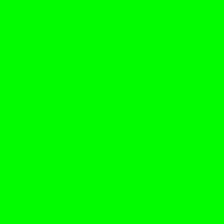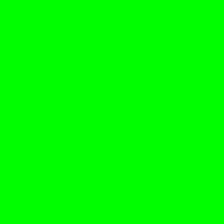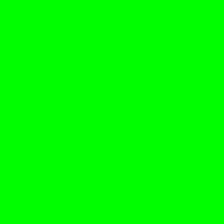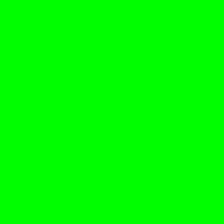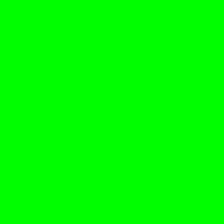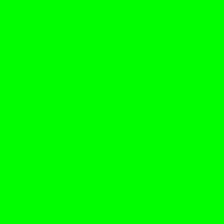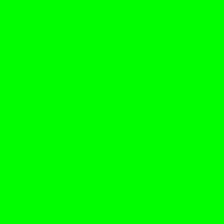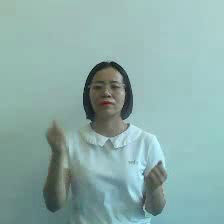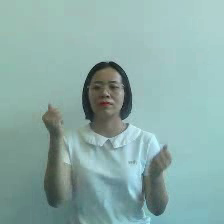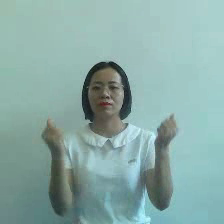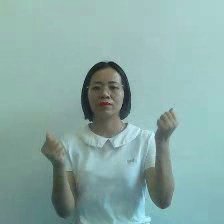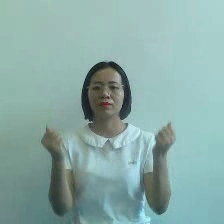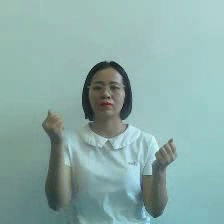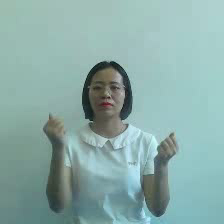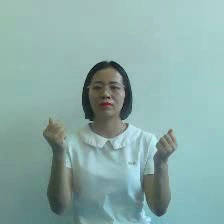Ô tô